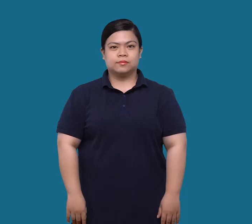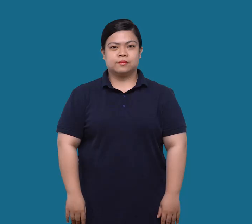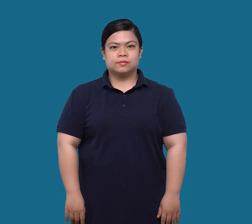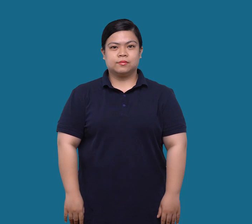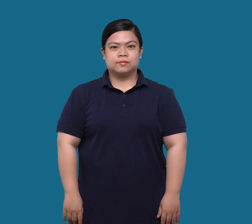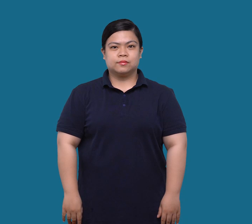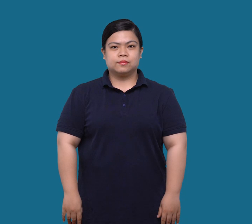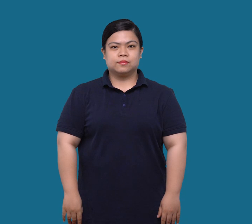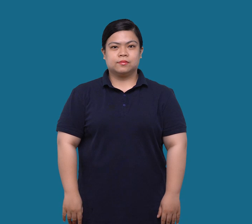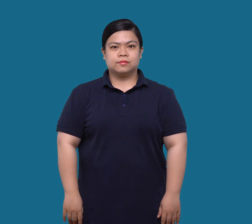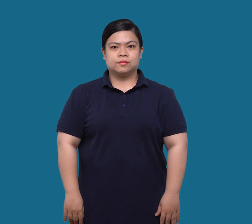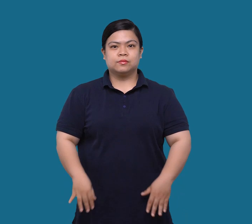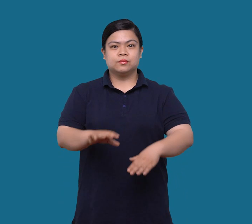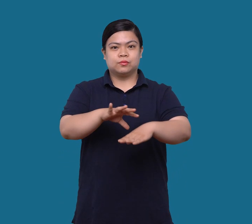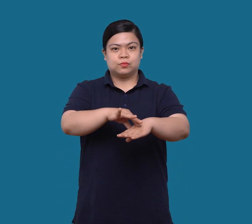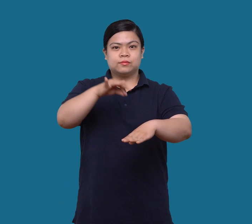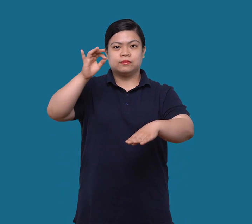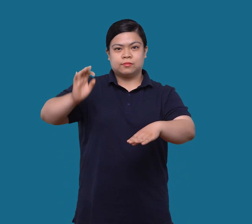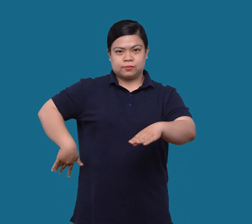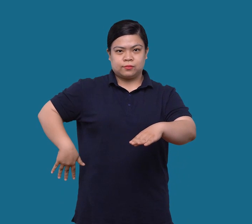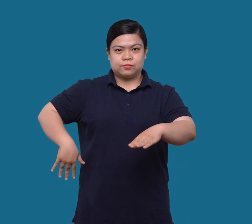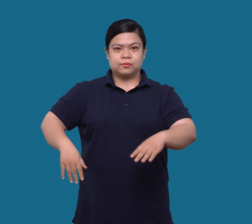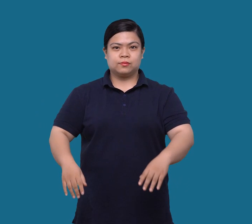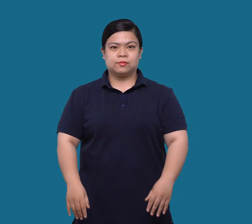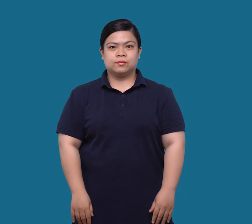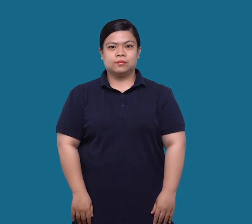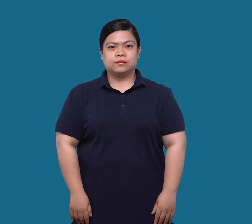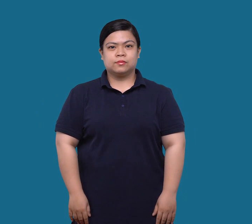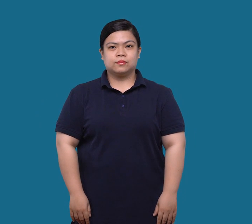tuần sau